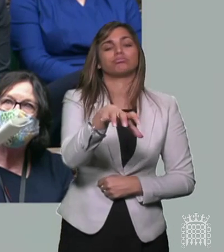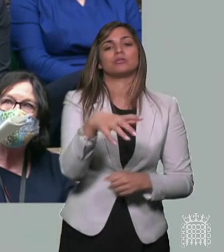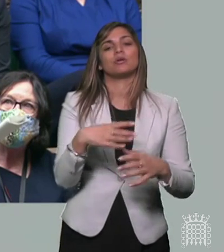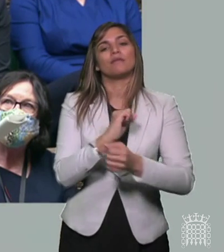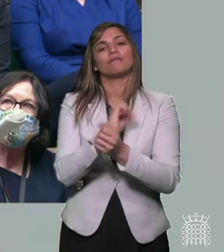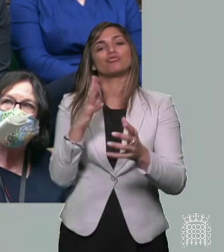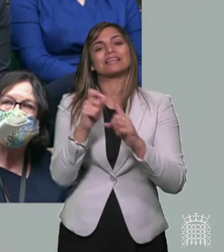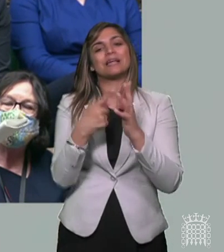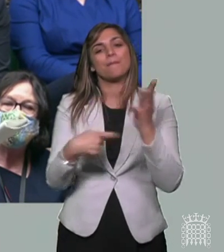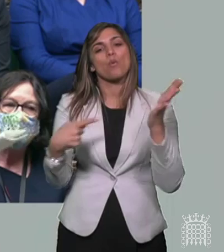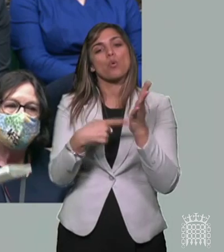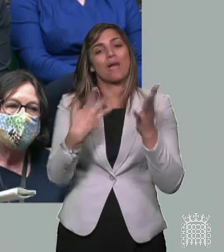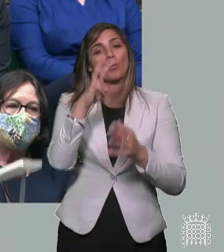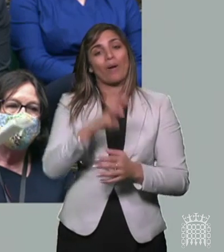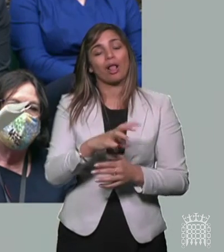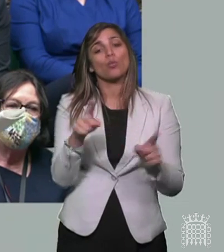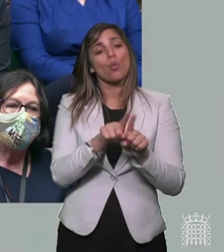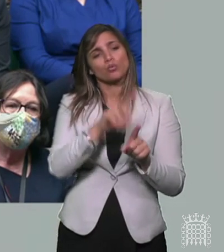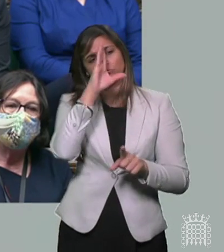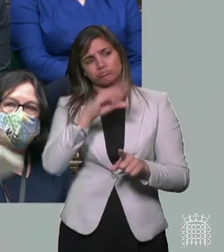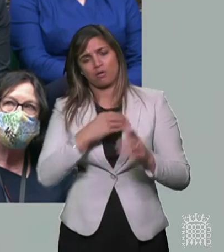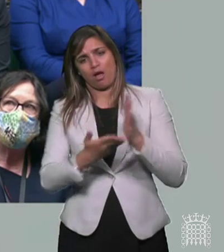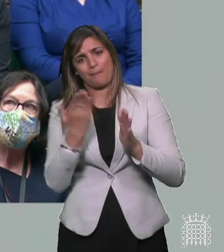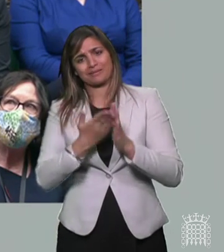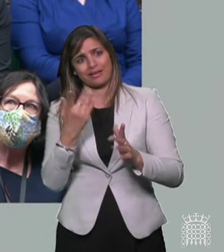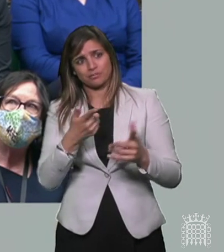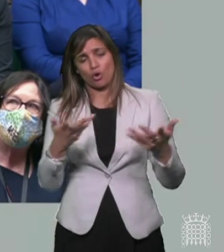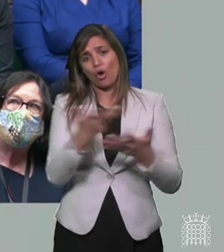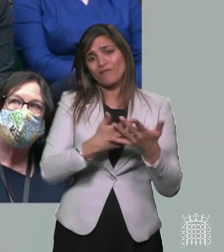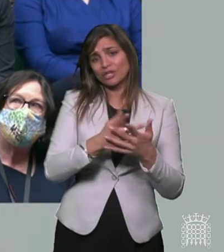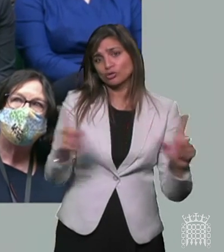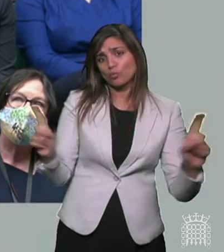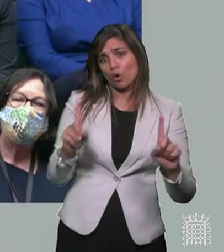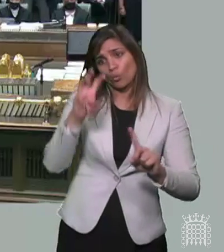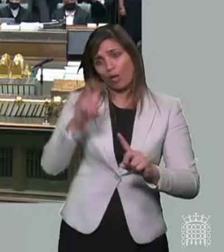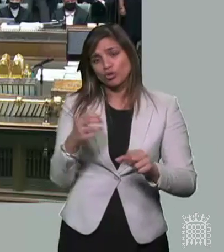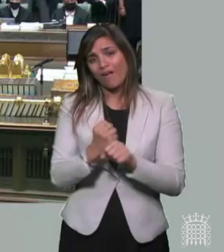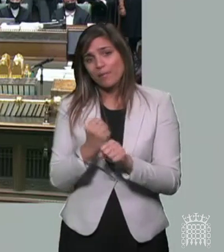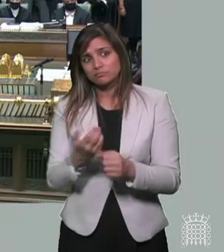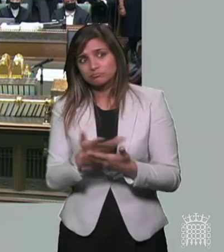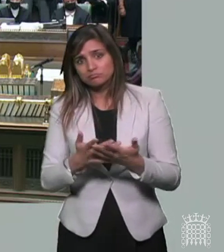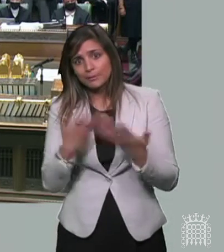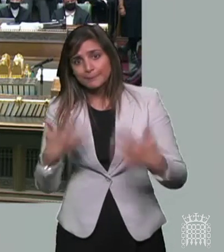Will he update the House on how discussions are progressing with the Welsh Government?